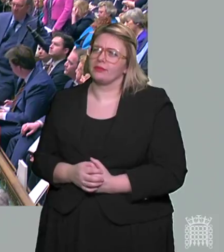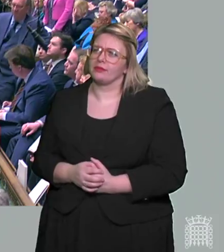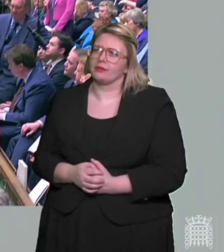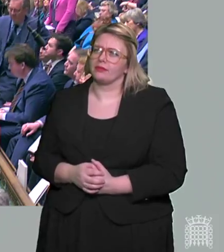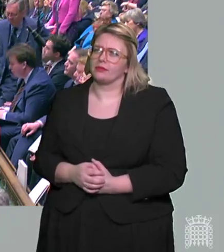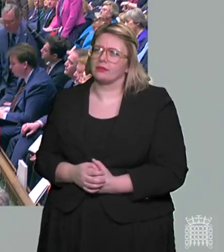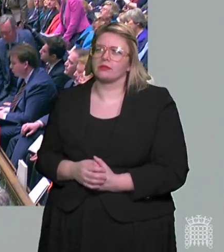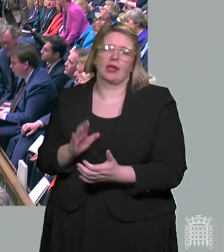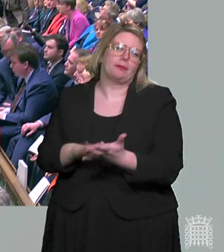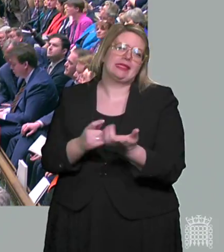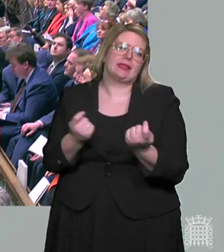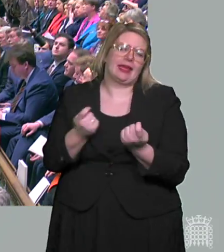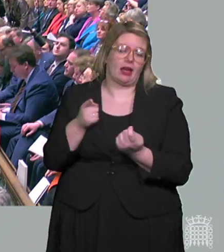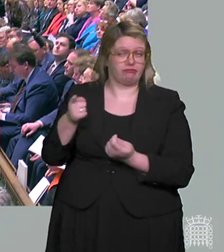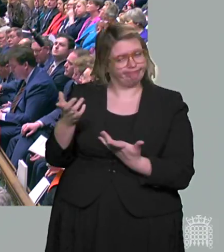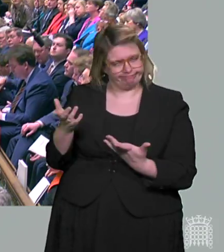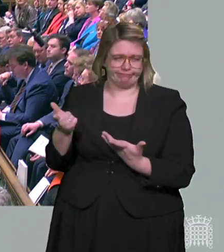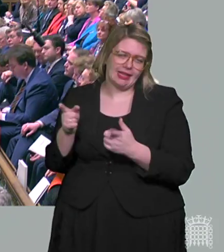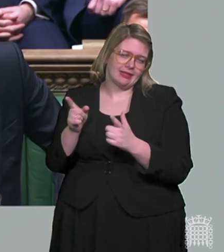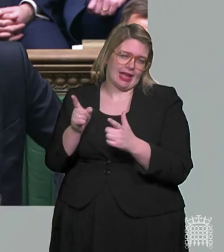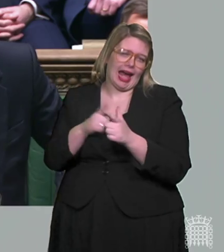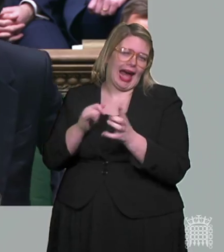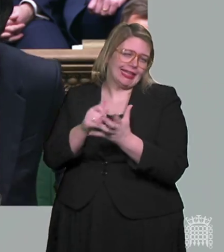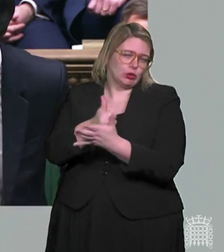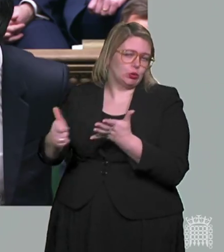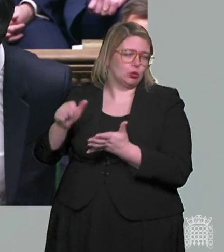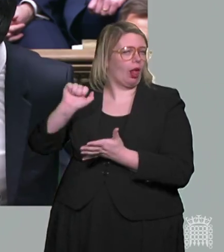As always, my honourable Friend makes a very thoughtful point.